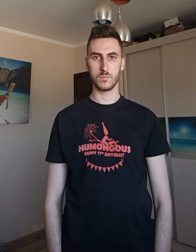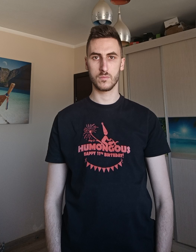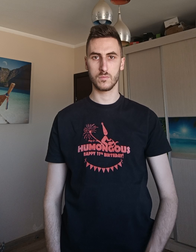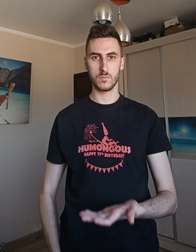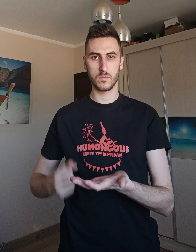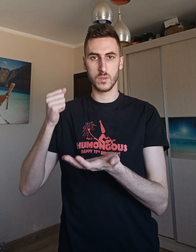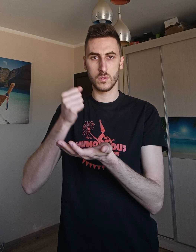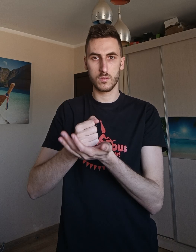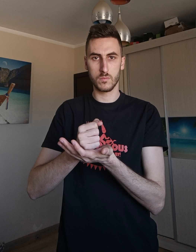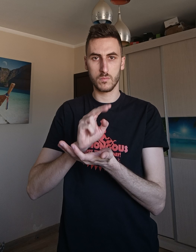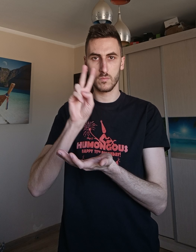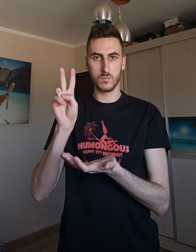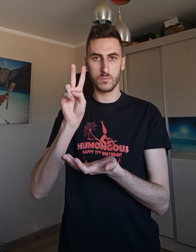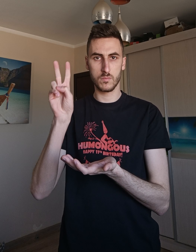תעודת זהות